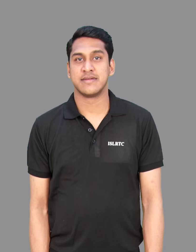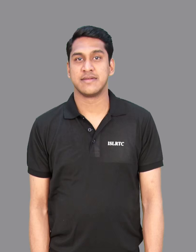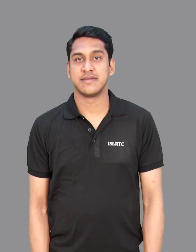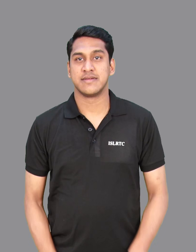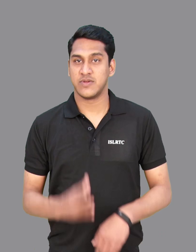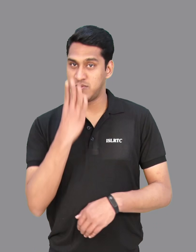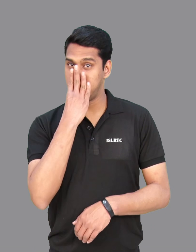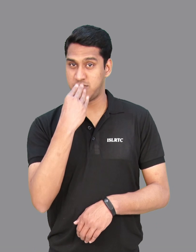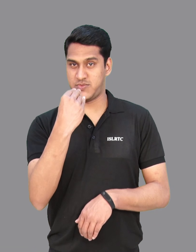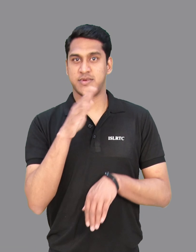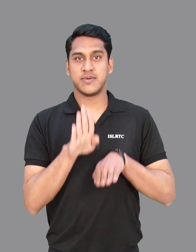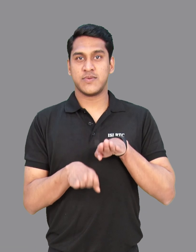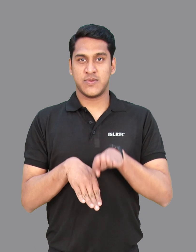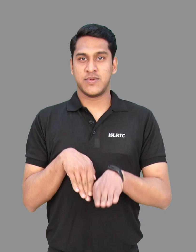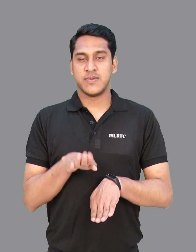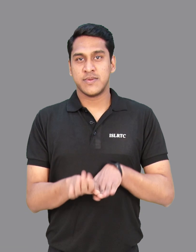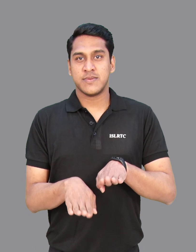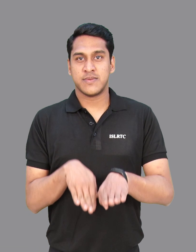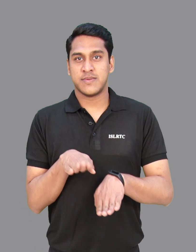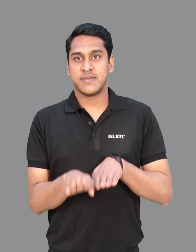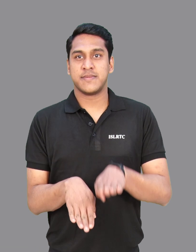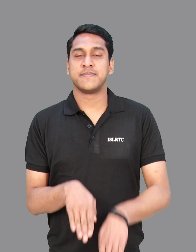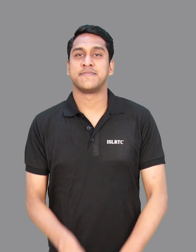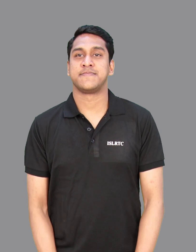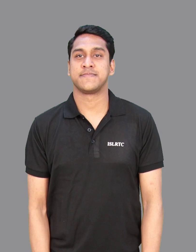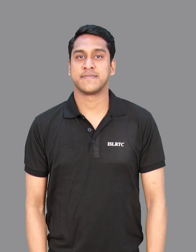Duck